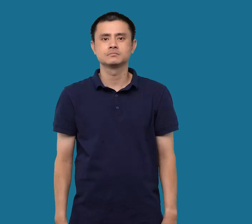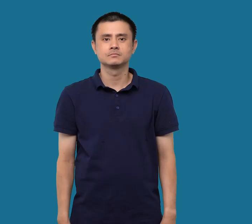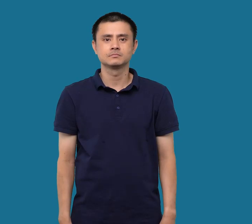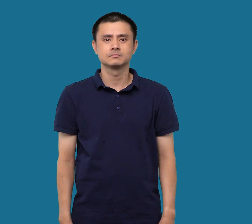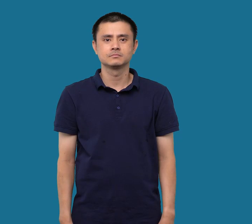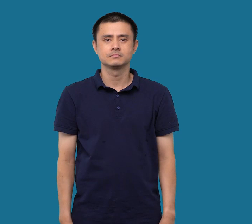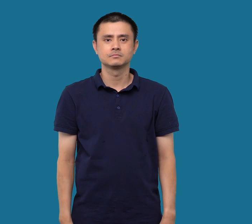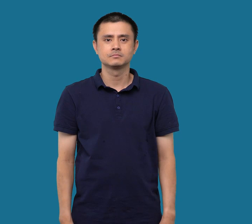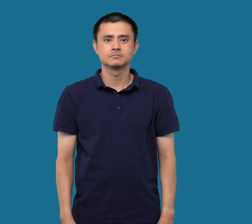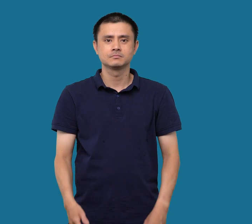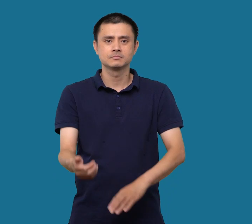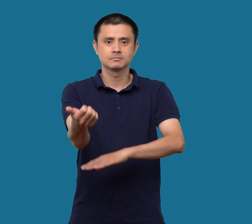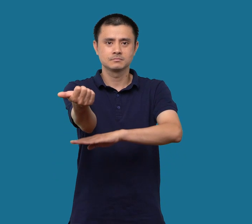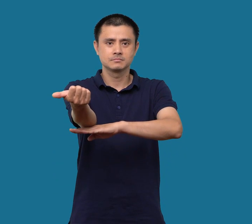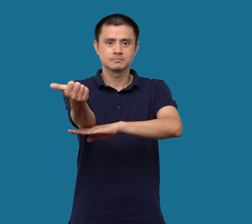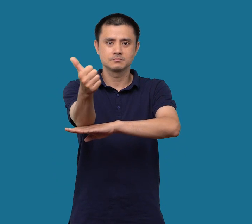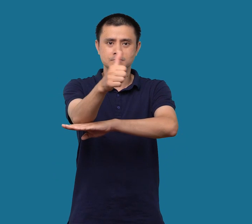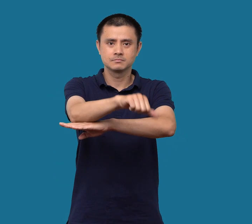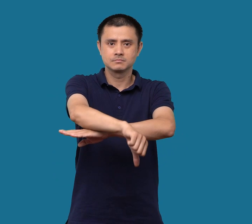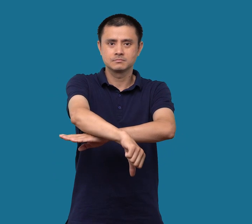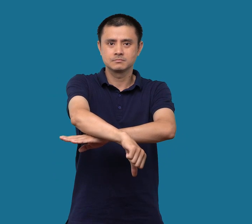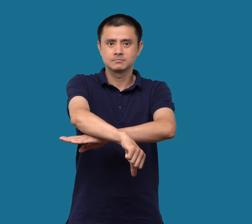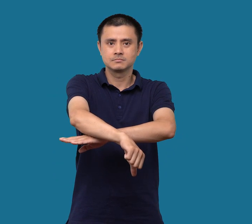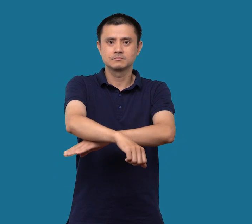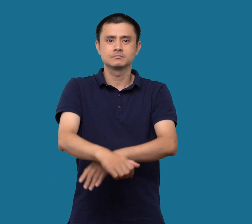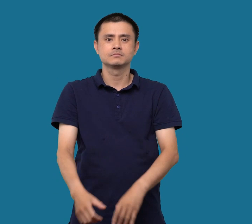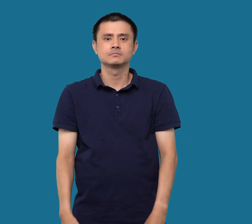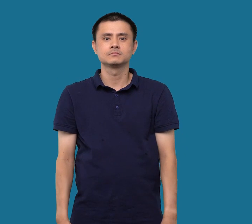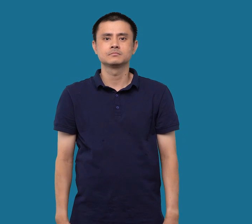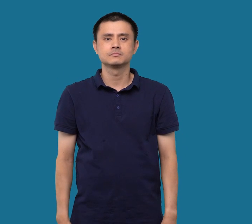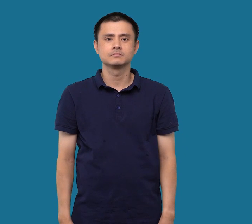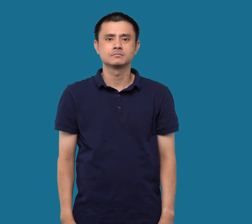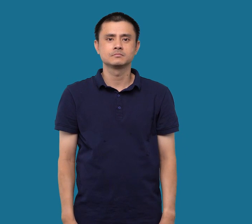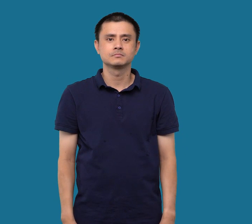hậu quả